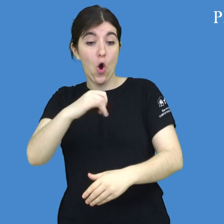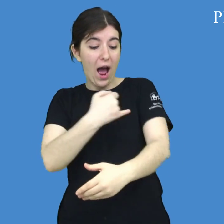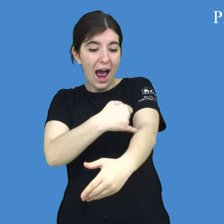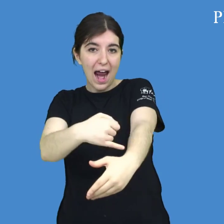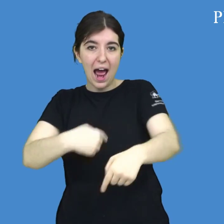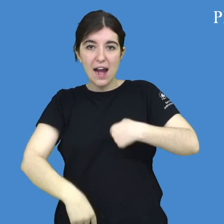vena